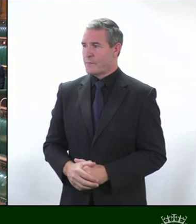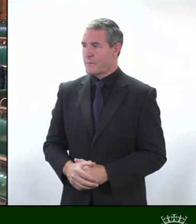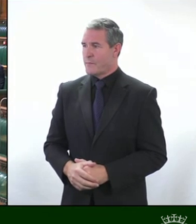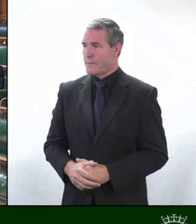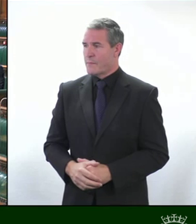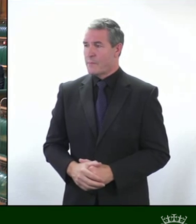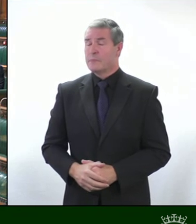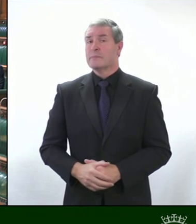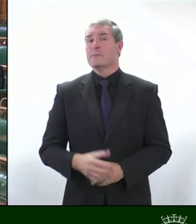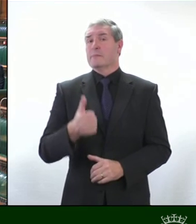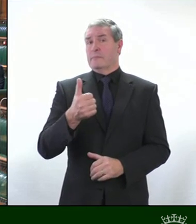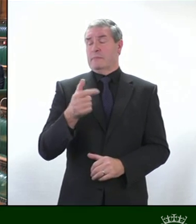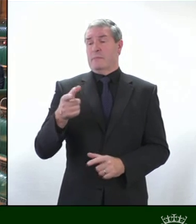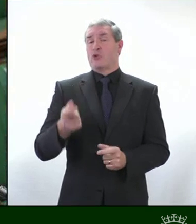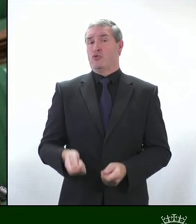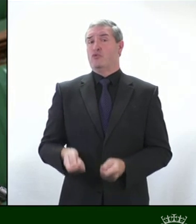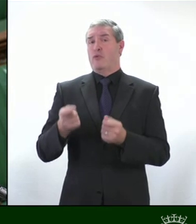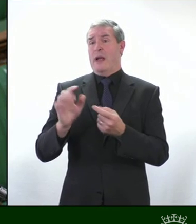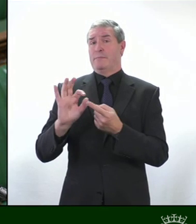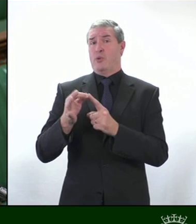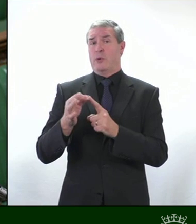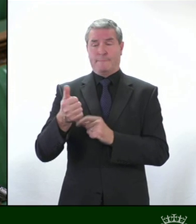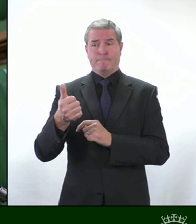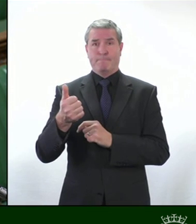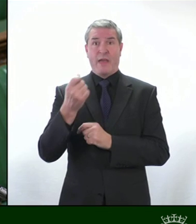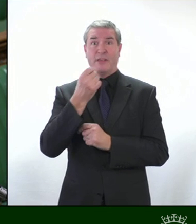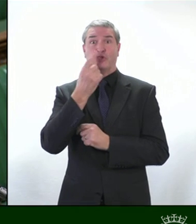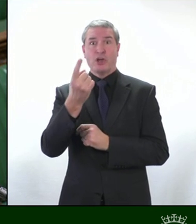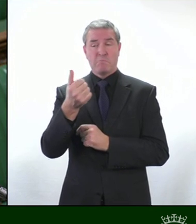I thank my right hon. Friend for his excellent suggestion.